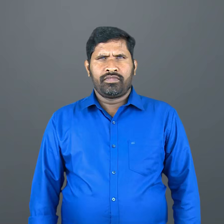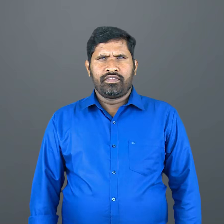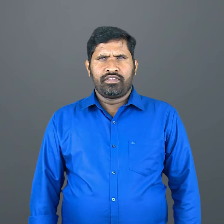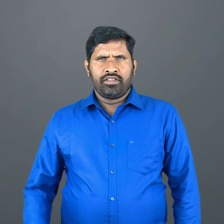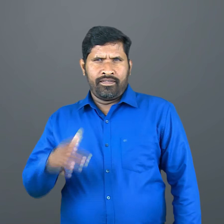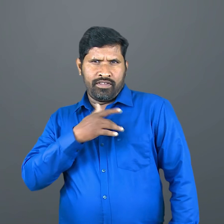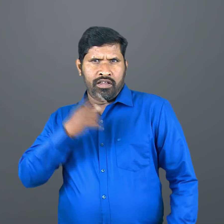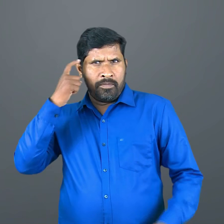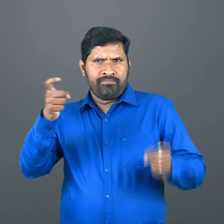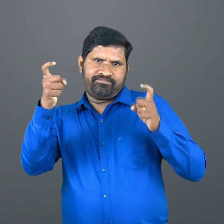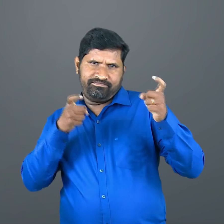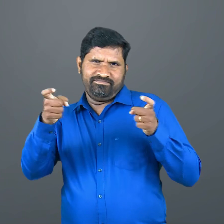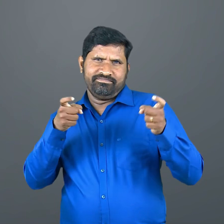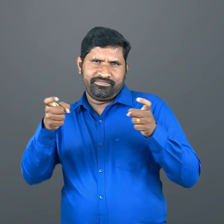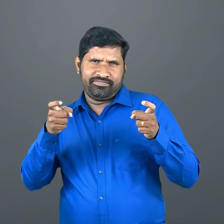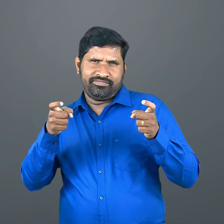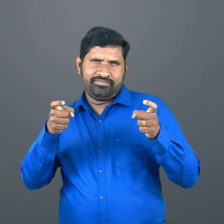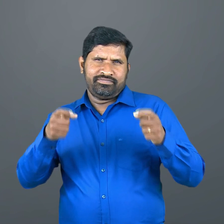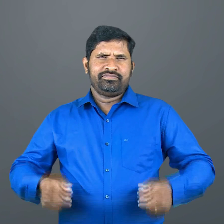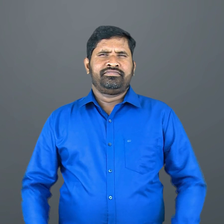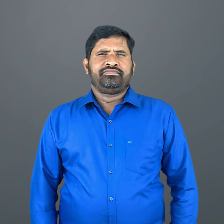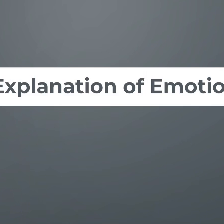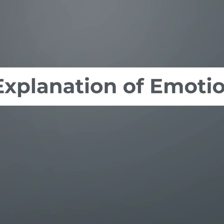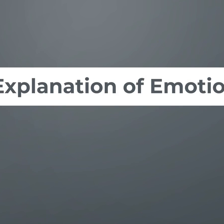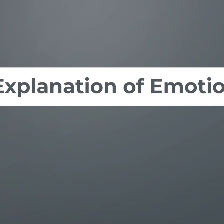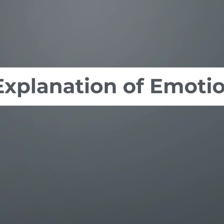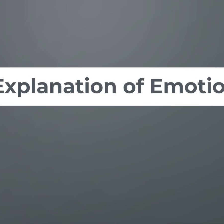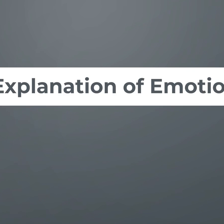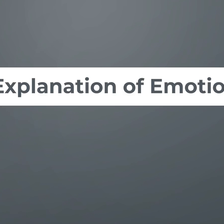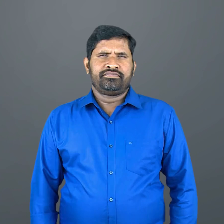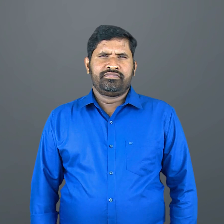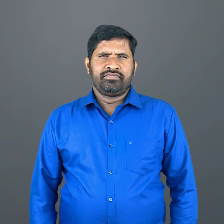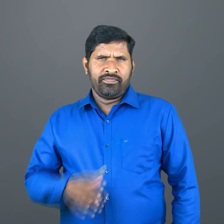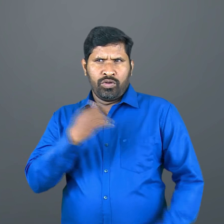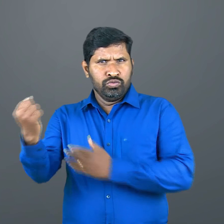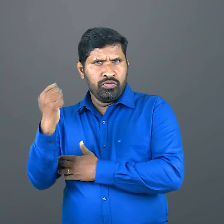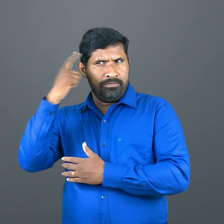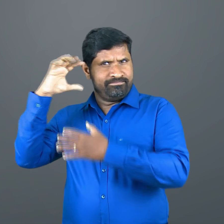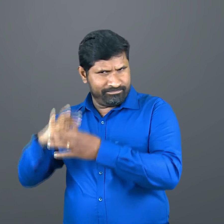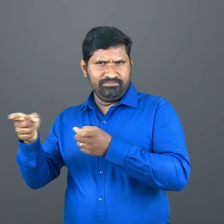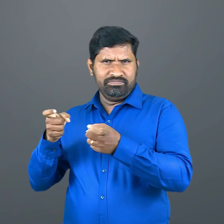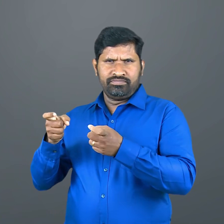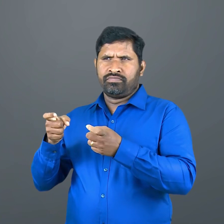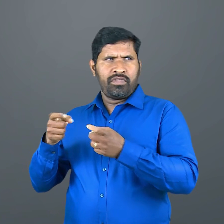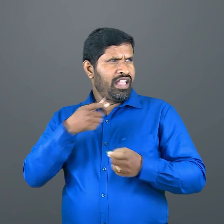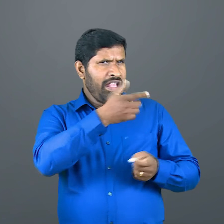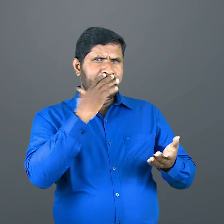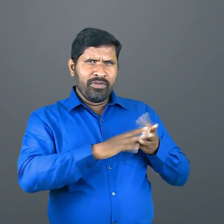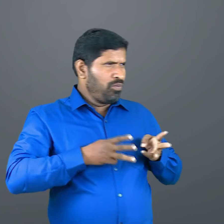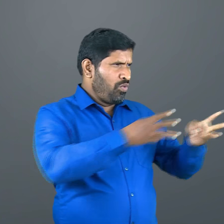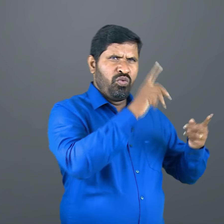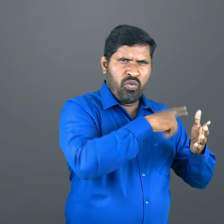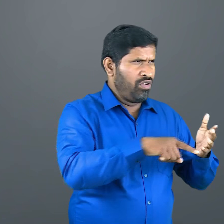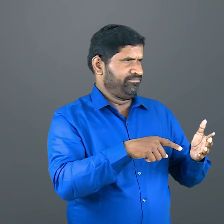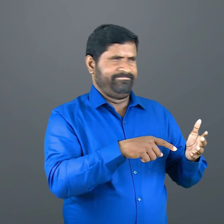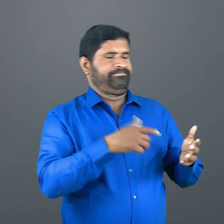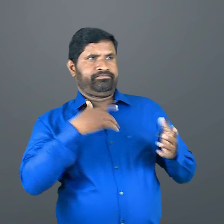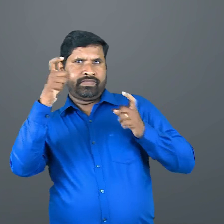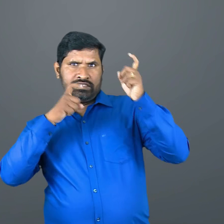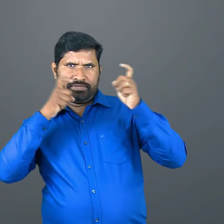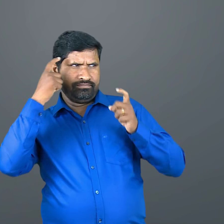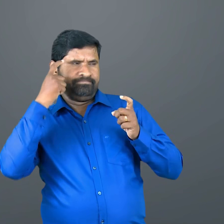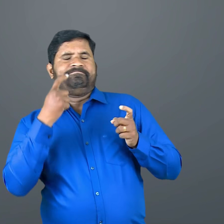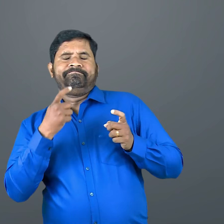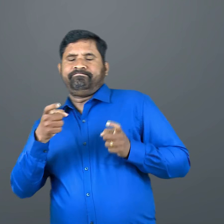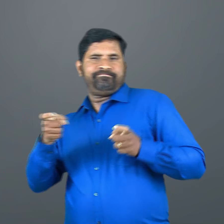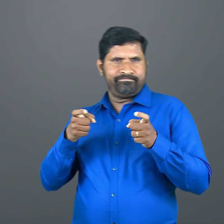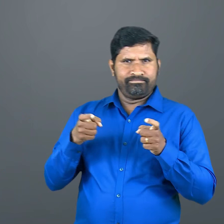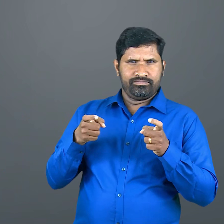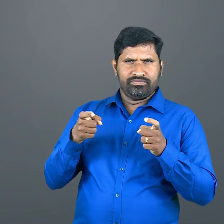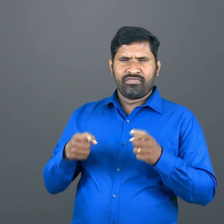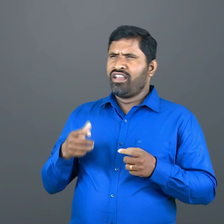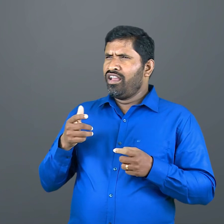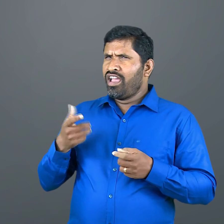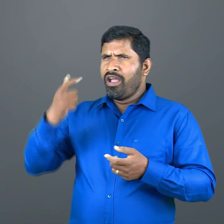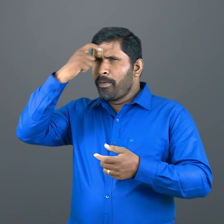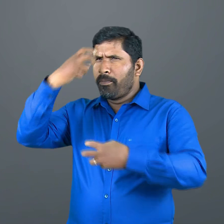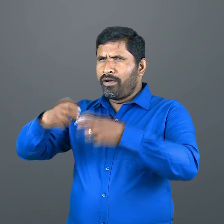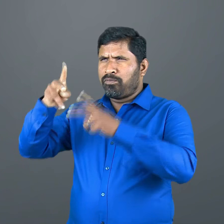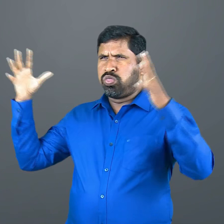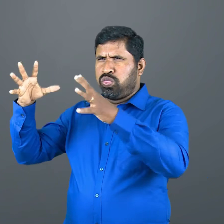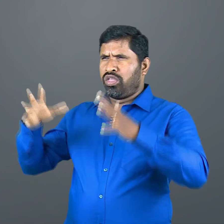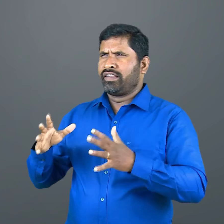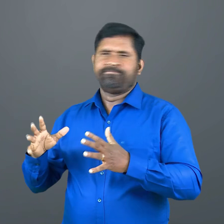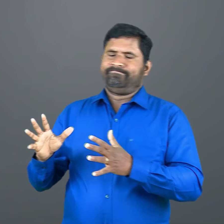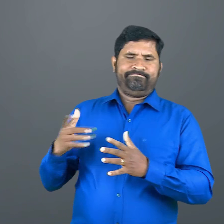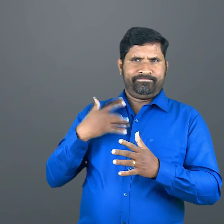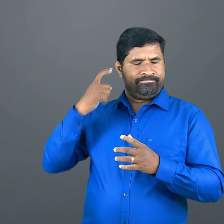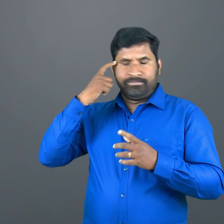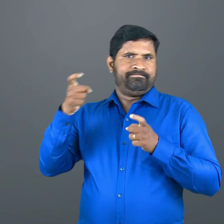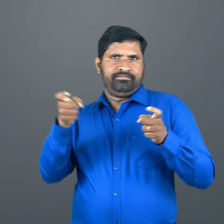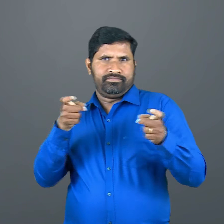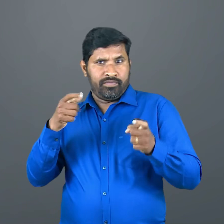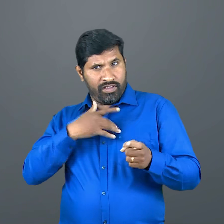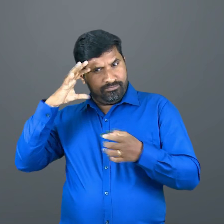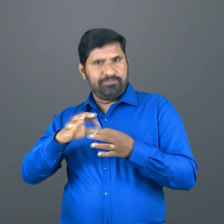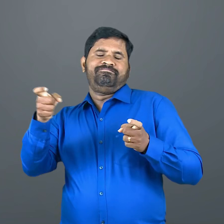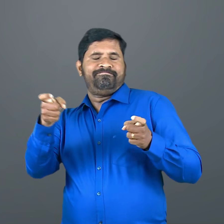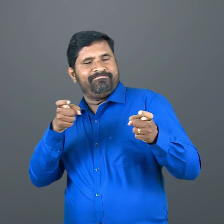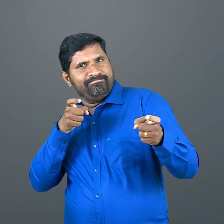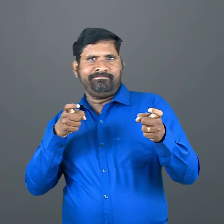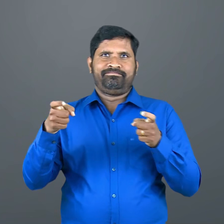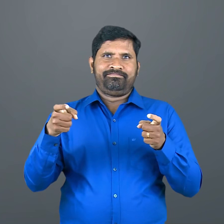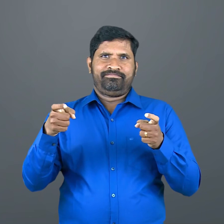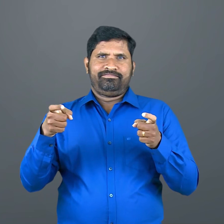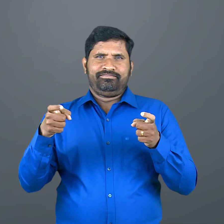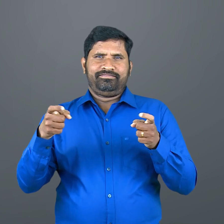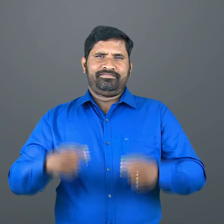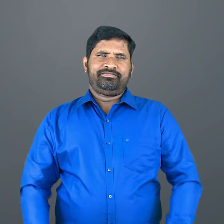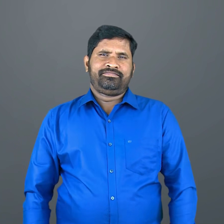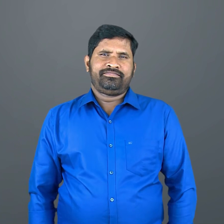Emotional management